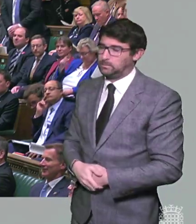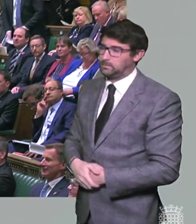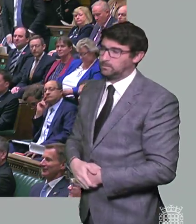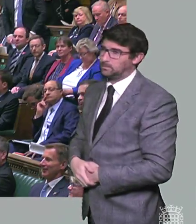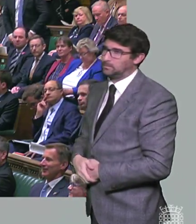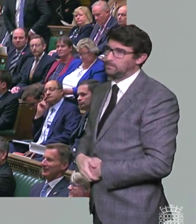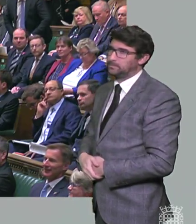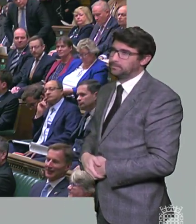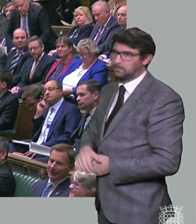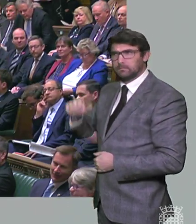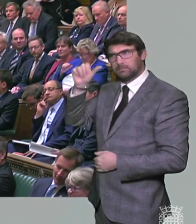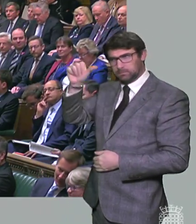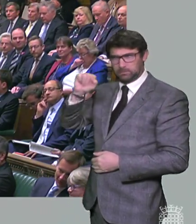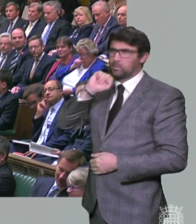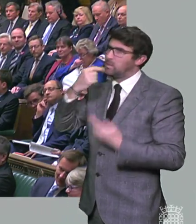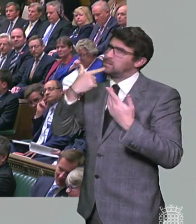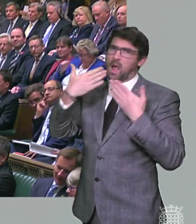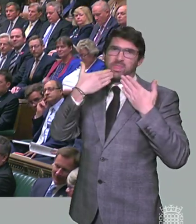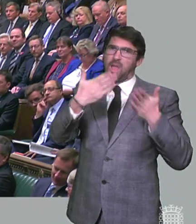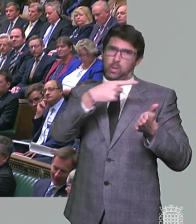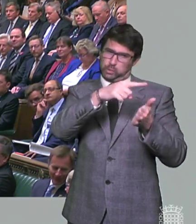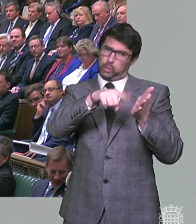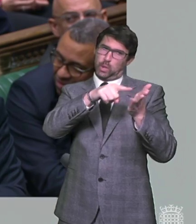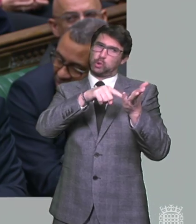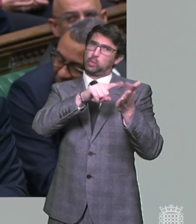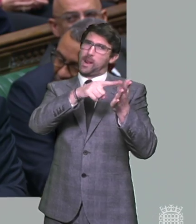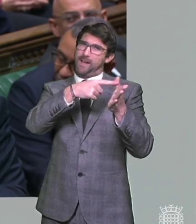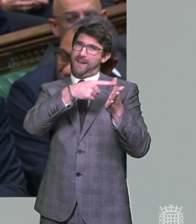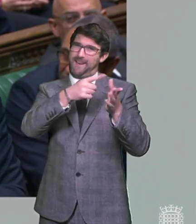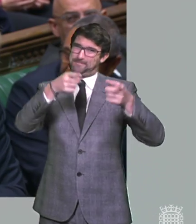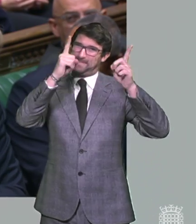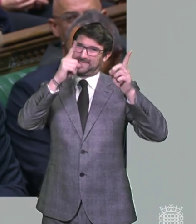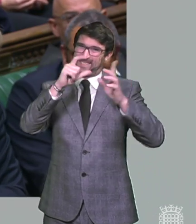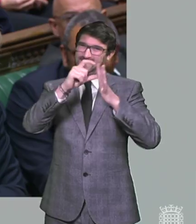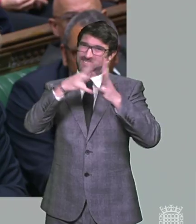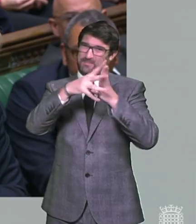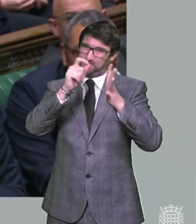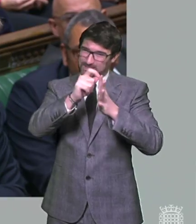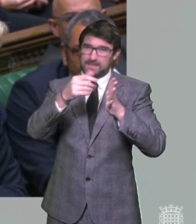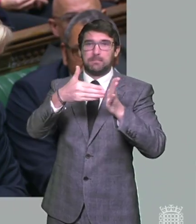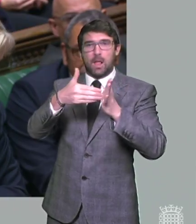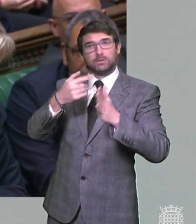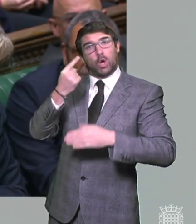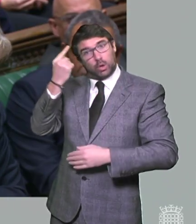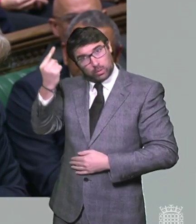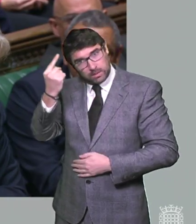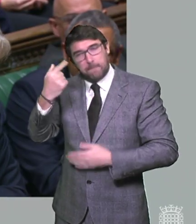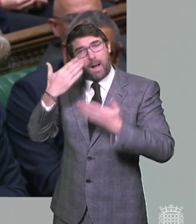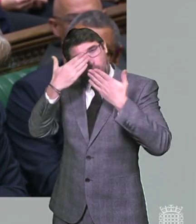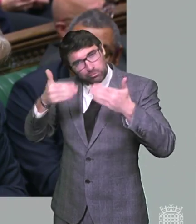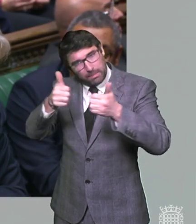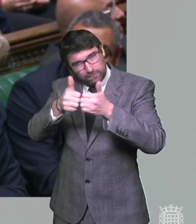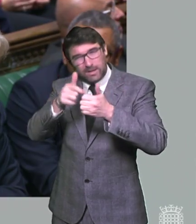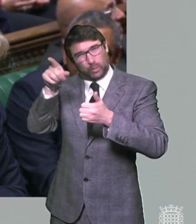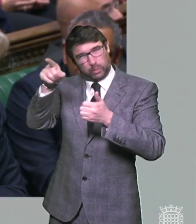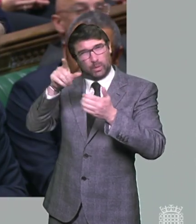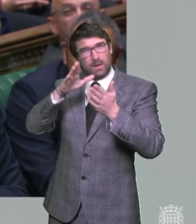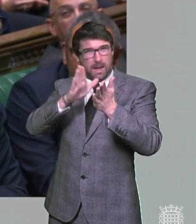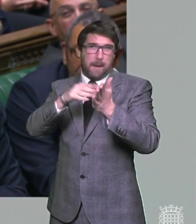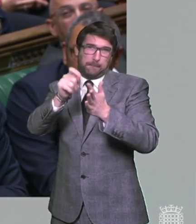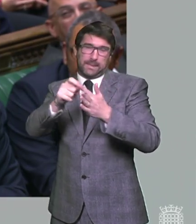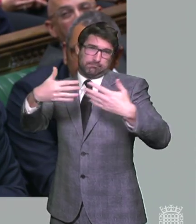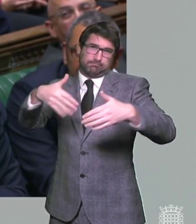I thank Julia and her team for the fantastic job that they are doing, and my honourable Friend as the local Member of Parliament.